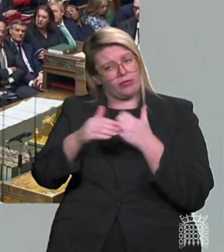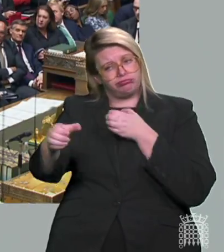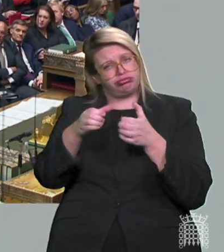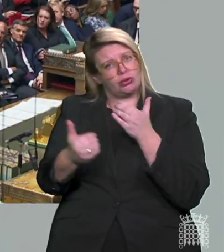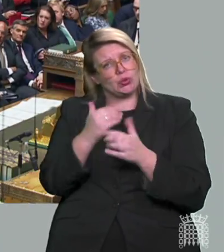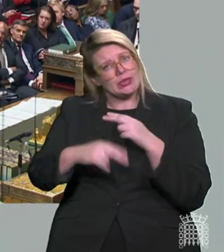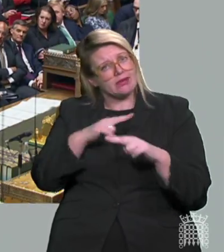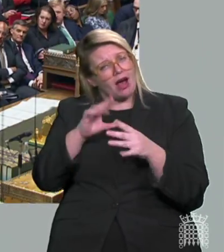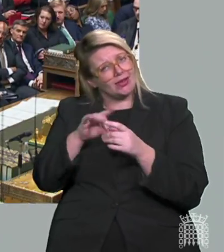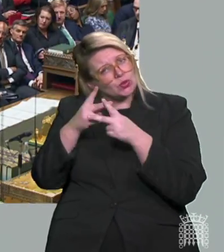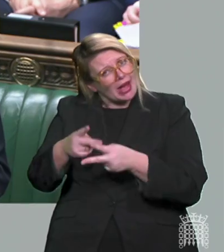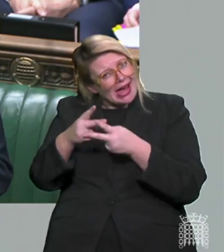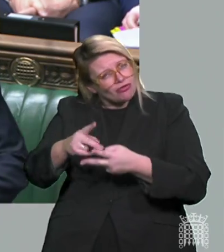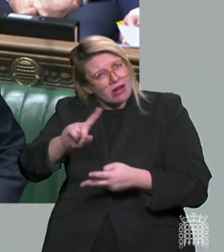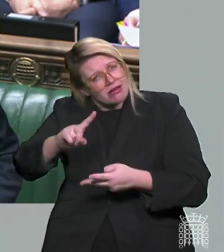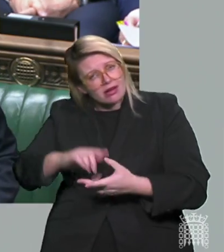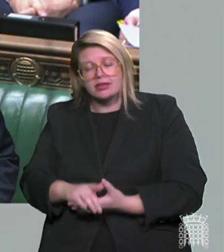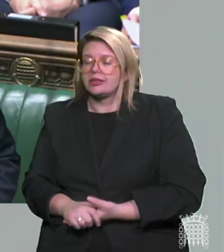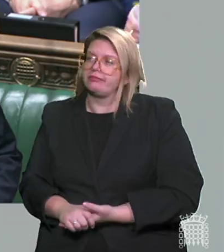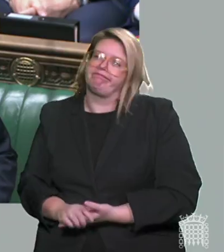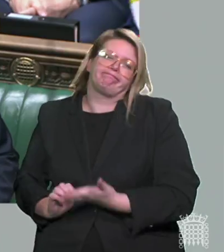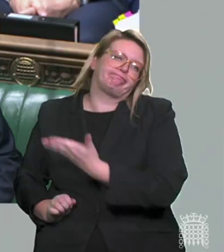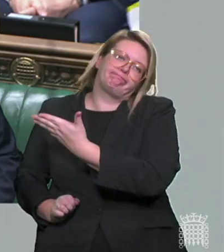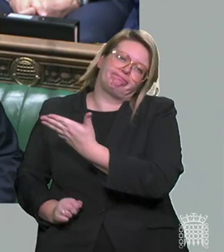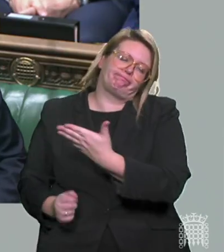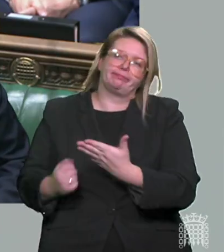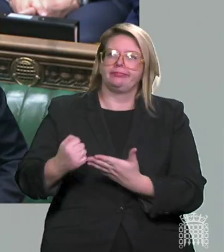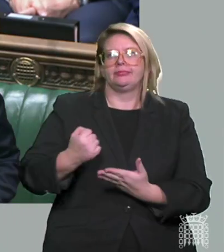My honourable Friend is right to shine a spotlight on that issue.